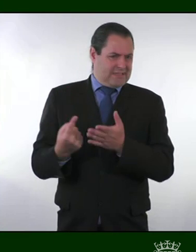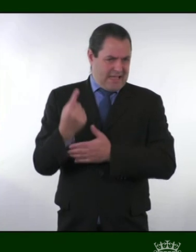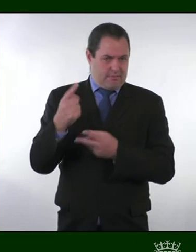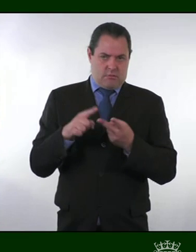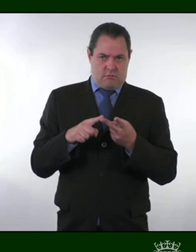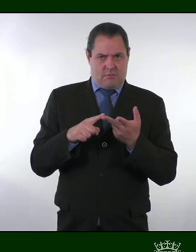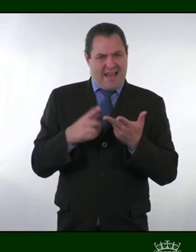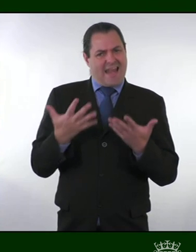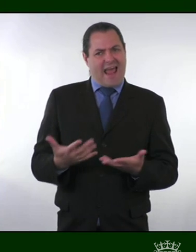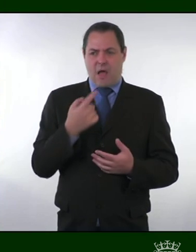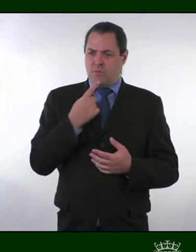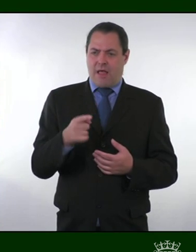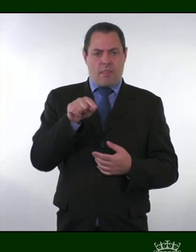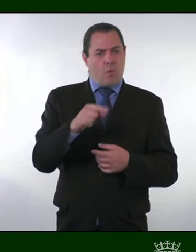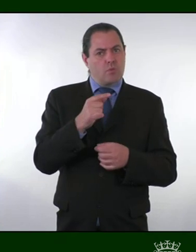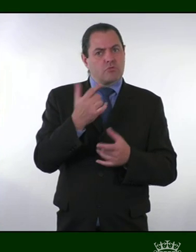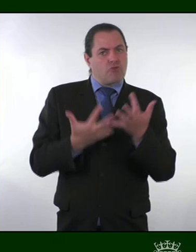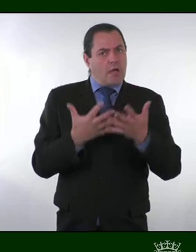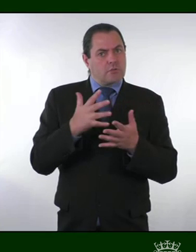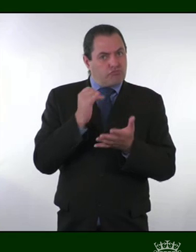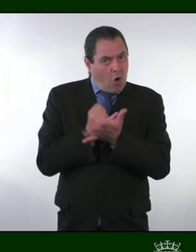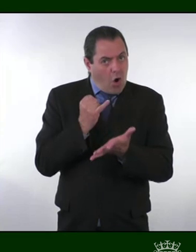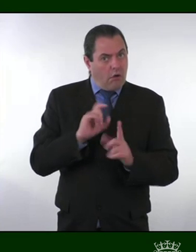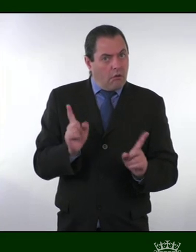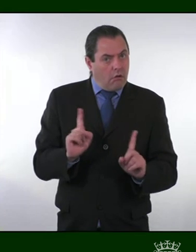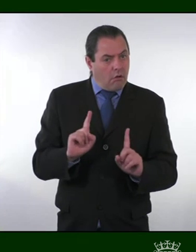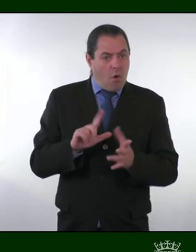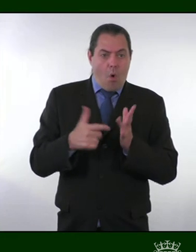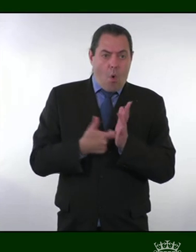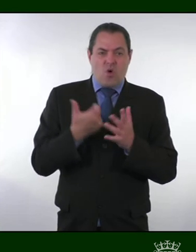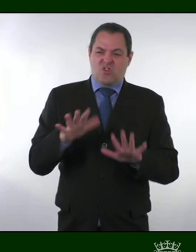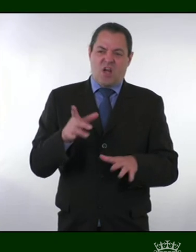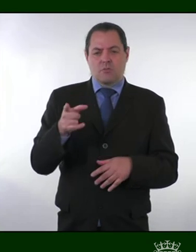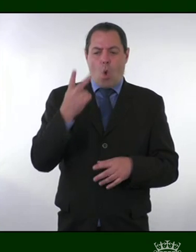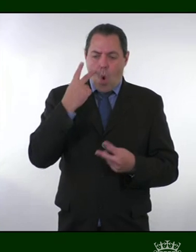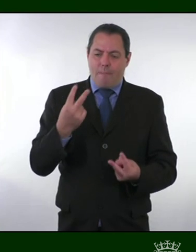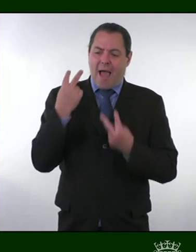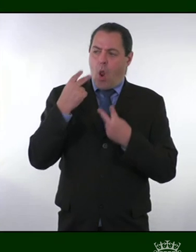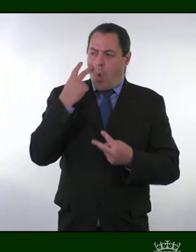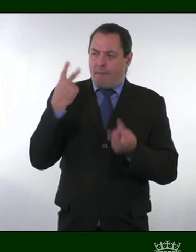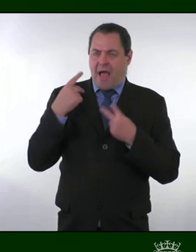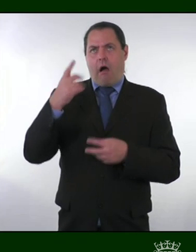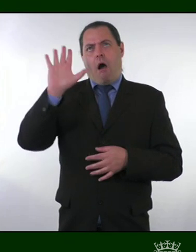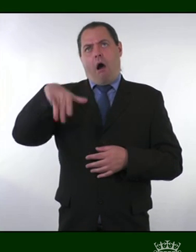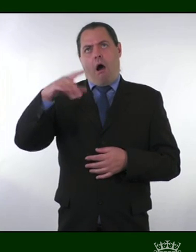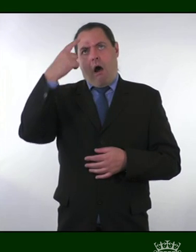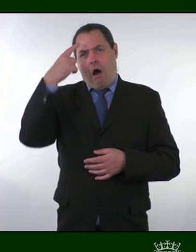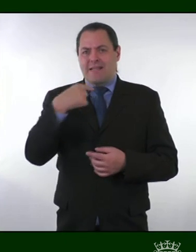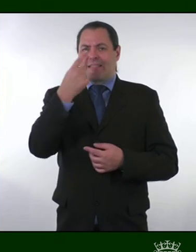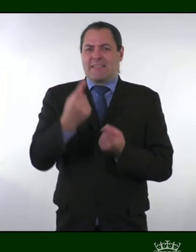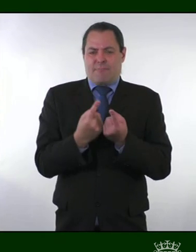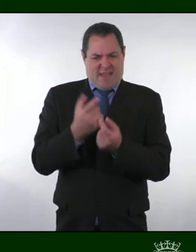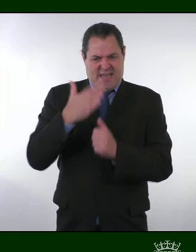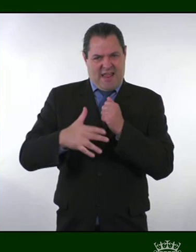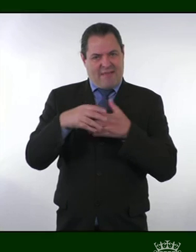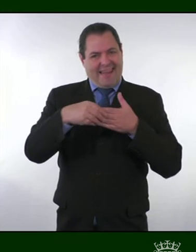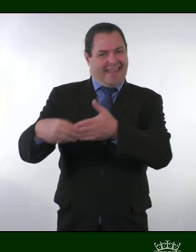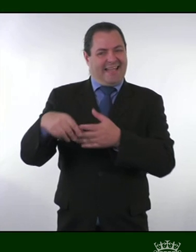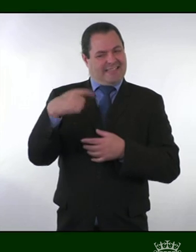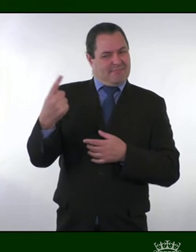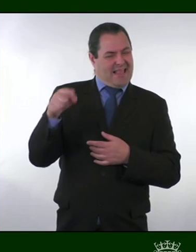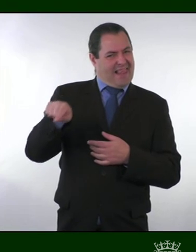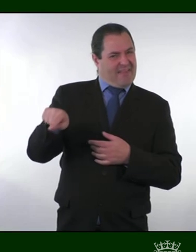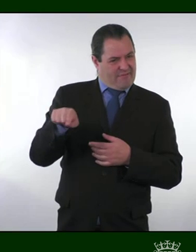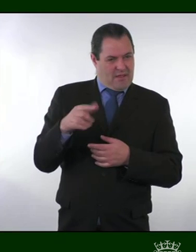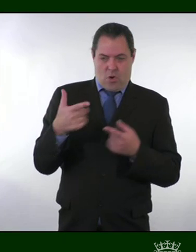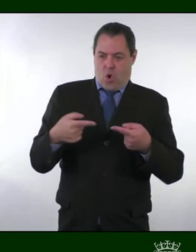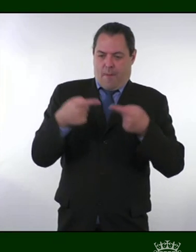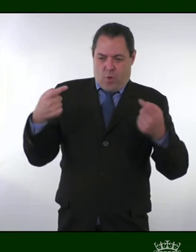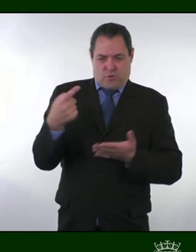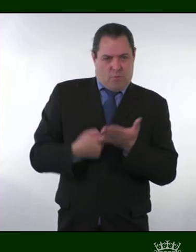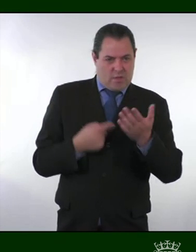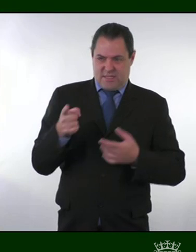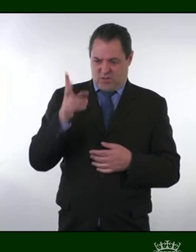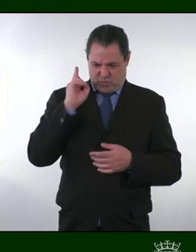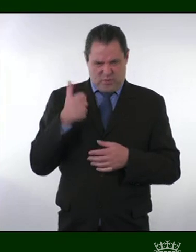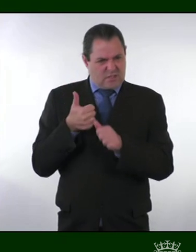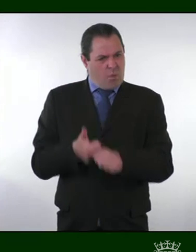Is he now saying that those grades are not right, or is this just Captain Hindsight leaping on a bandwagon and opposing a policy that he supported two weeks ago?